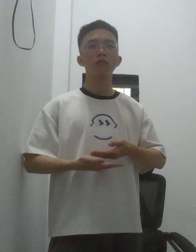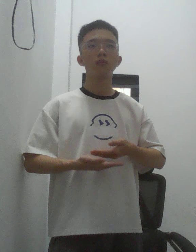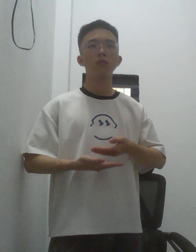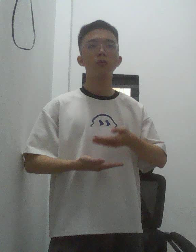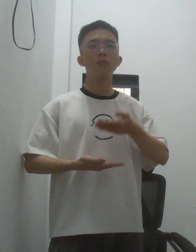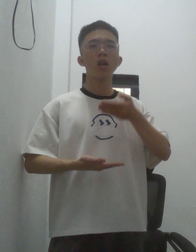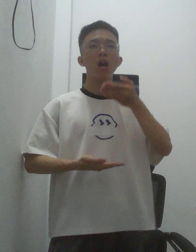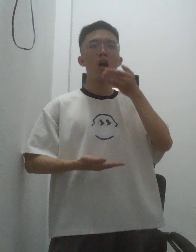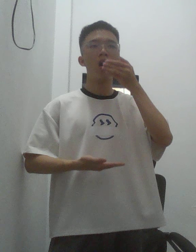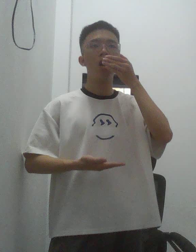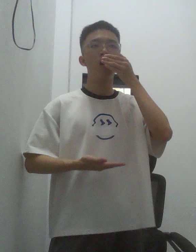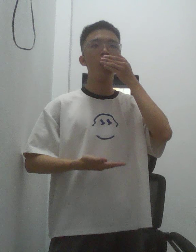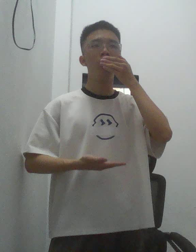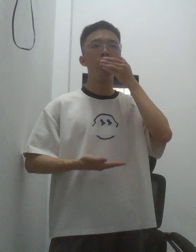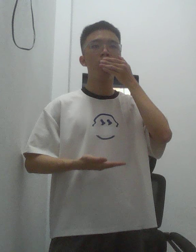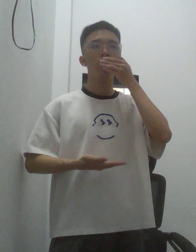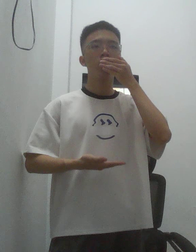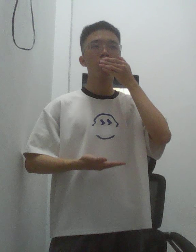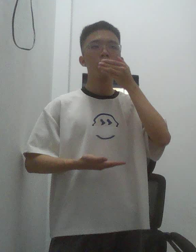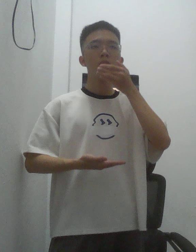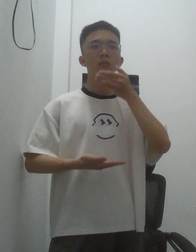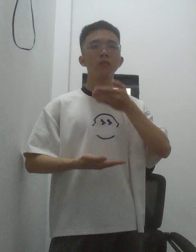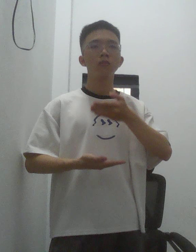sup